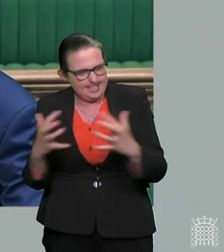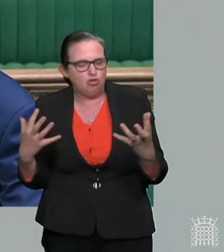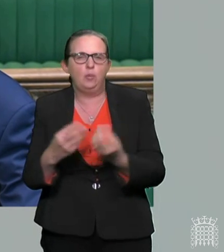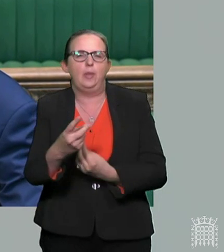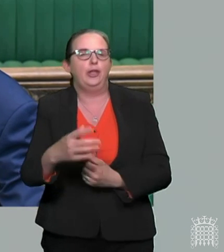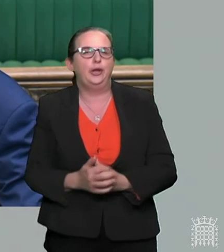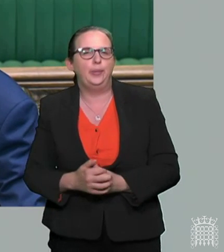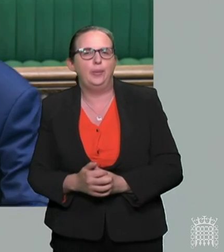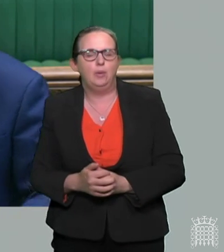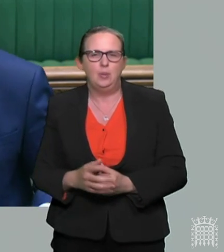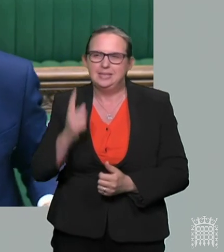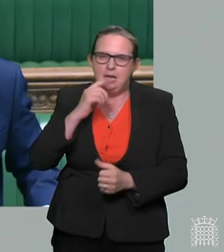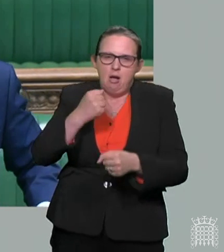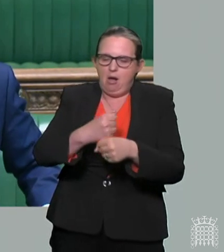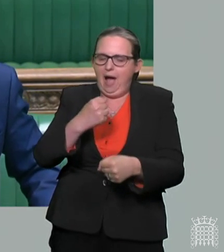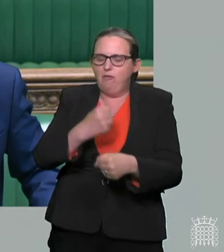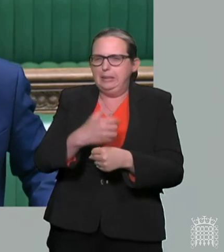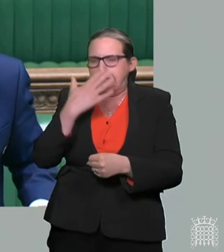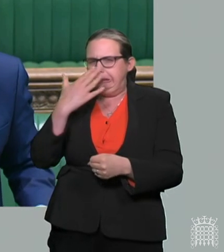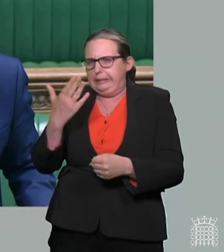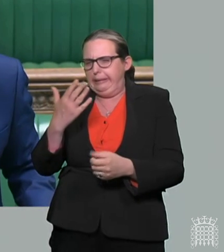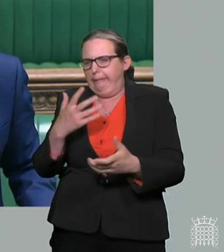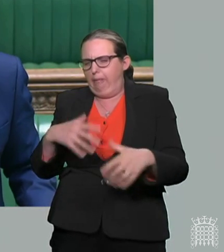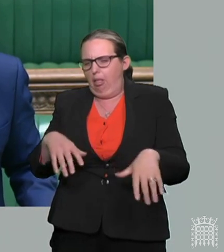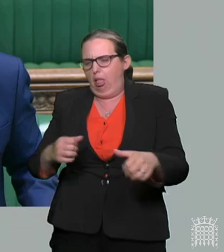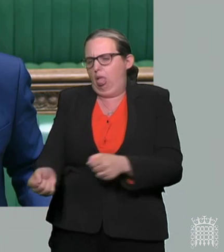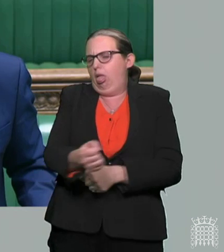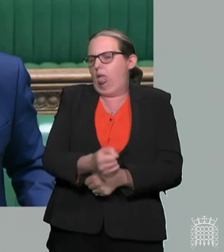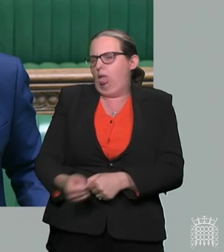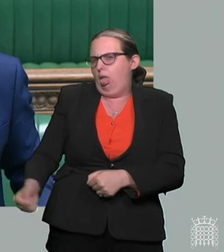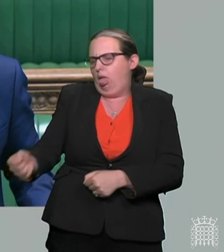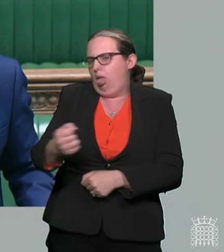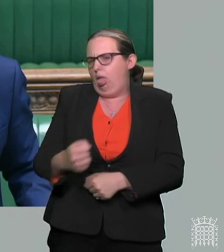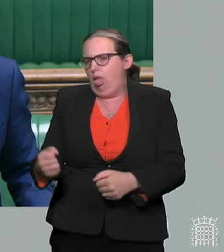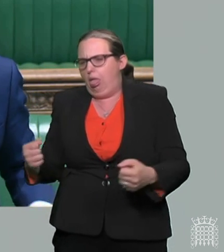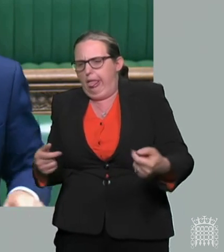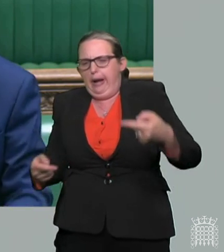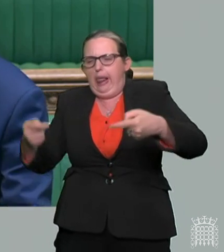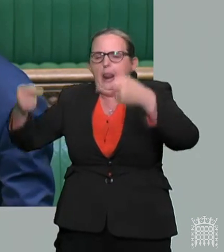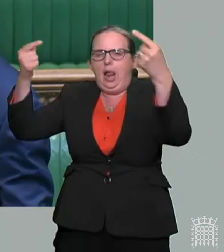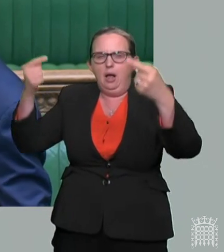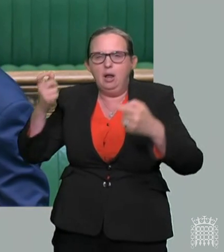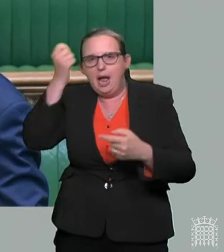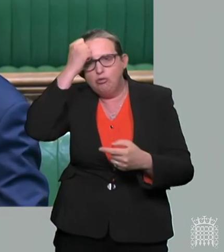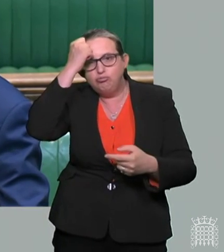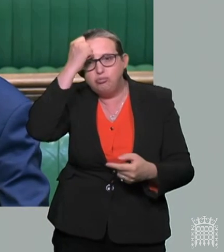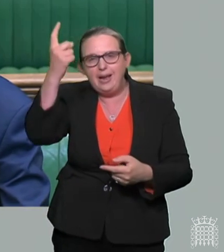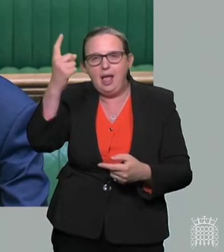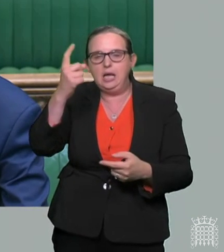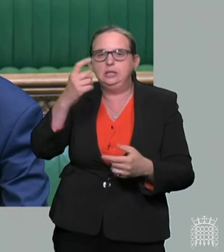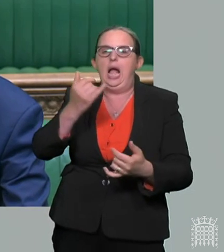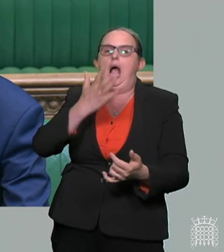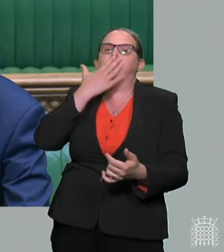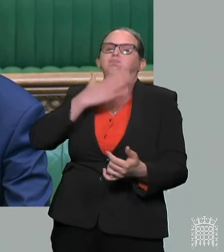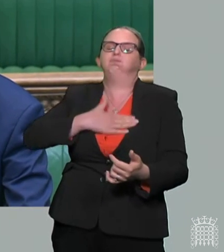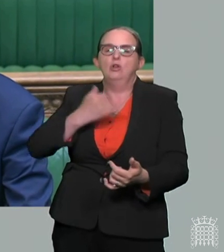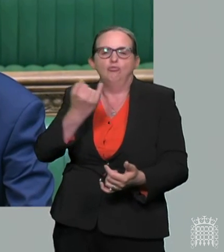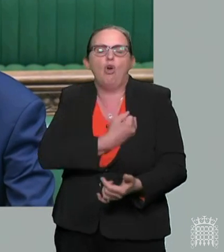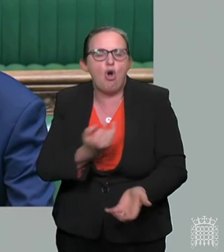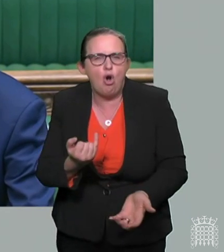The Government have been trying to stoke a culture war and they have realised that they are on the wrong side and now they hope that nobody has noticed.